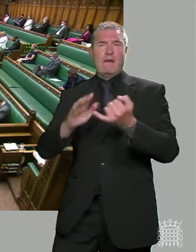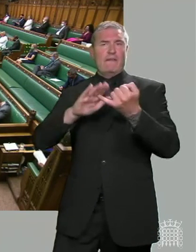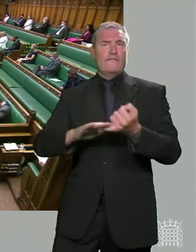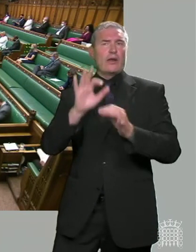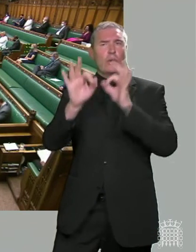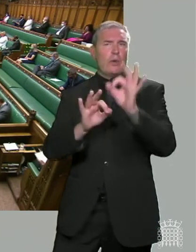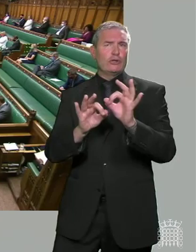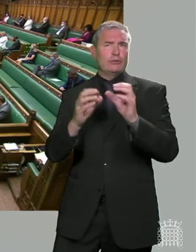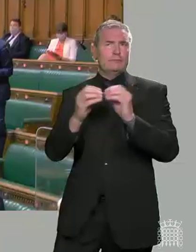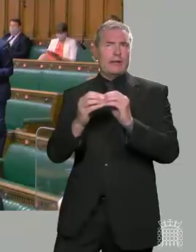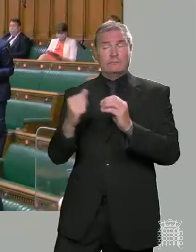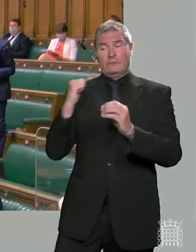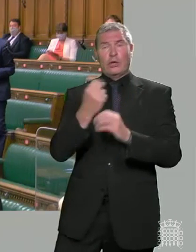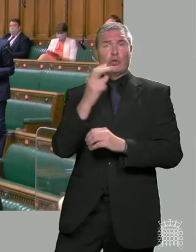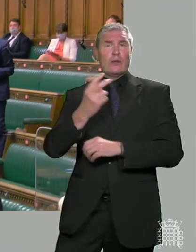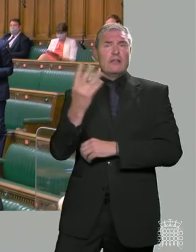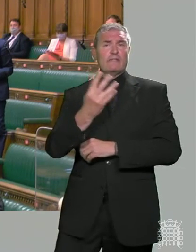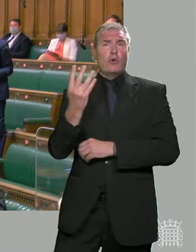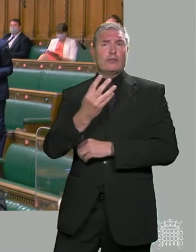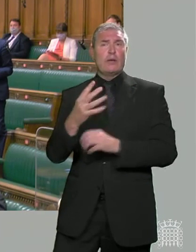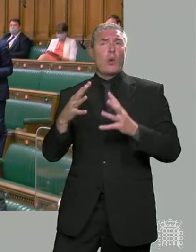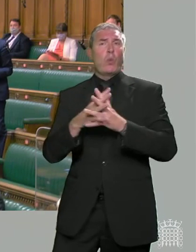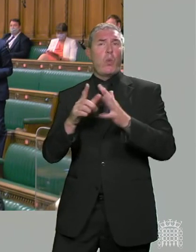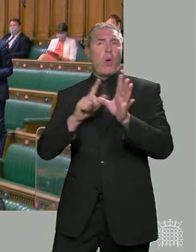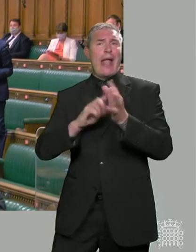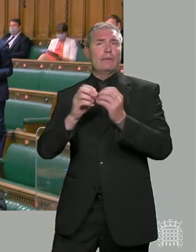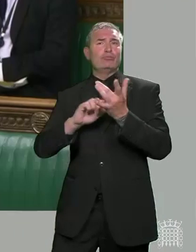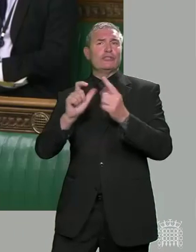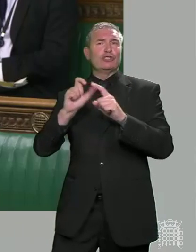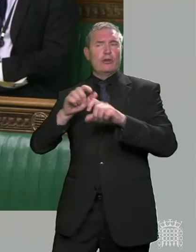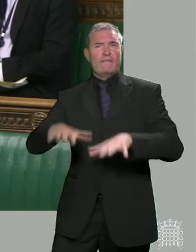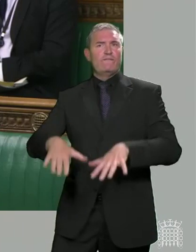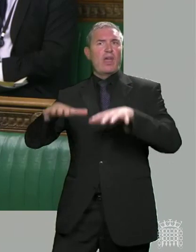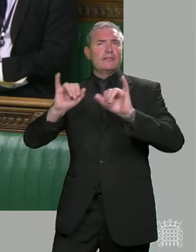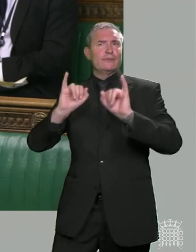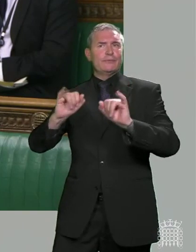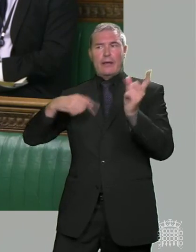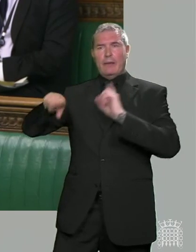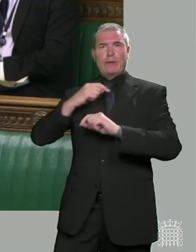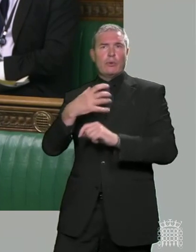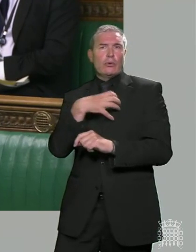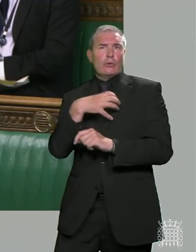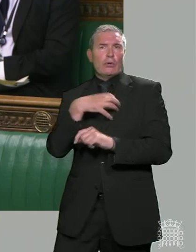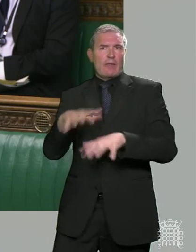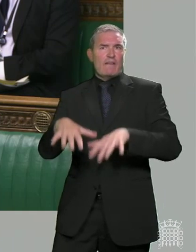In 2014, Runnymede and Weybridge was hit by devastating floods, and my constituents live under the fear of flooding.